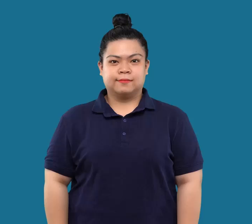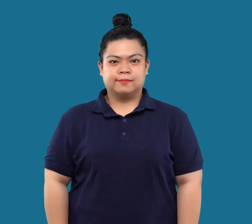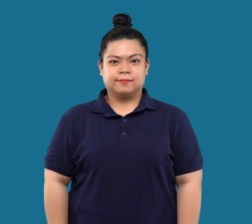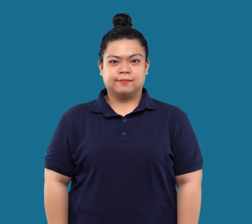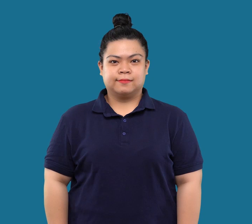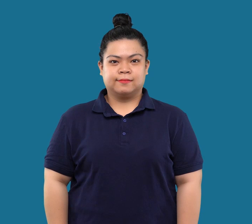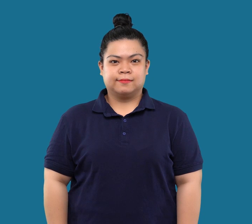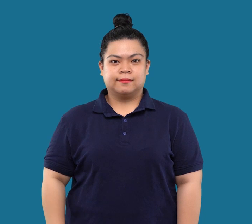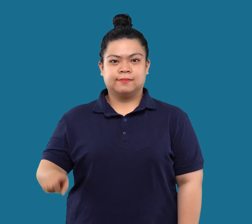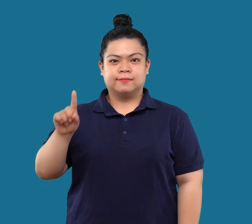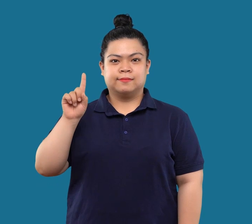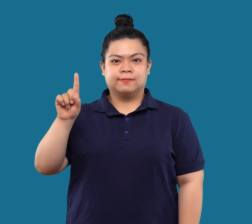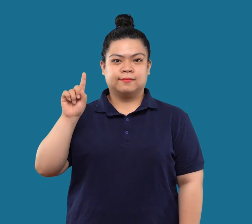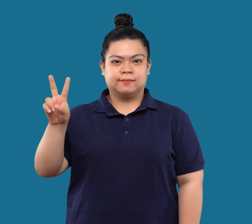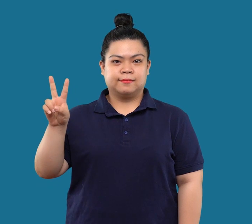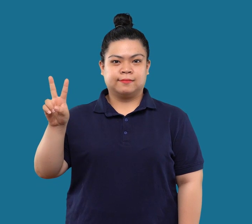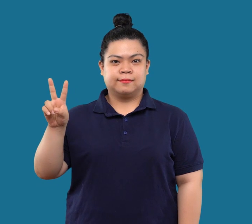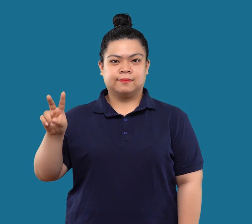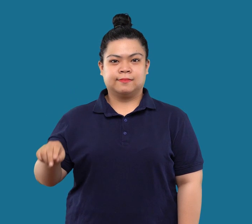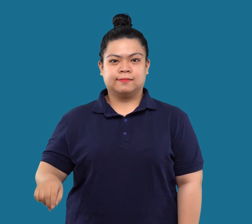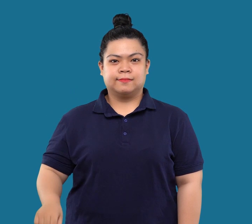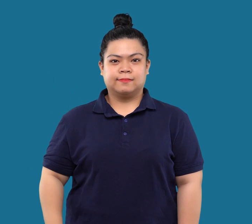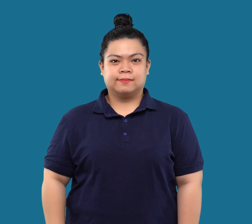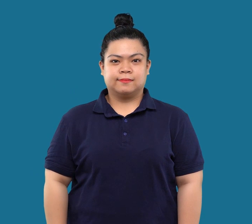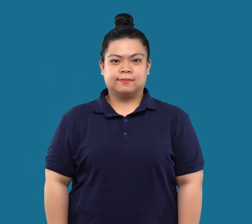12